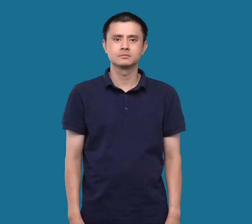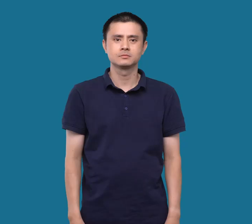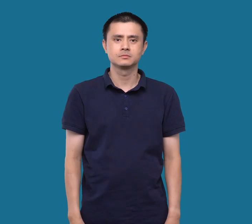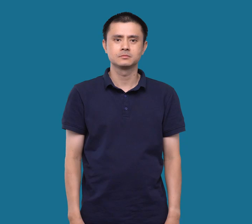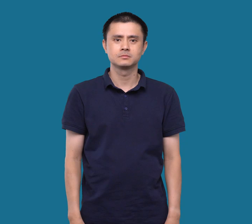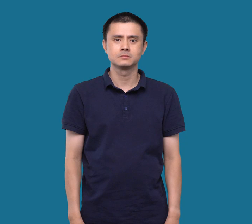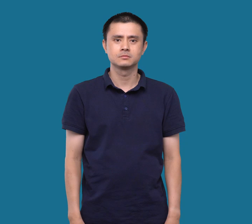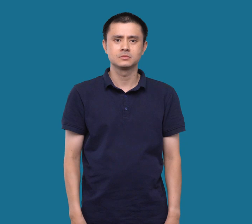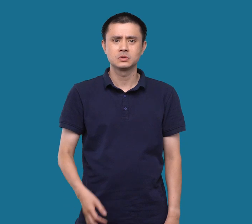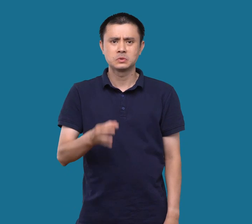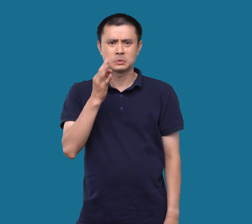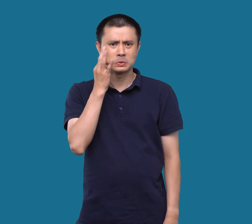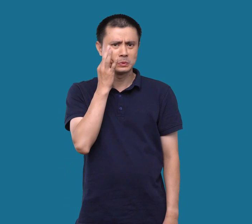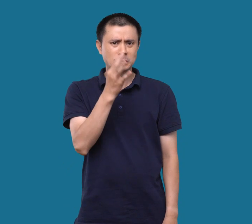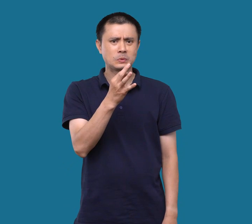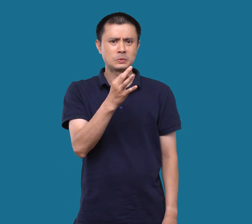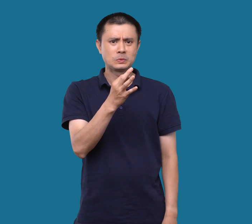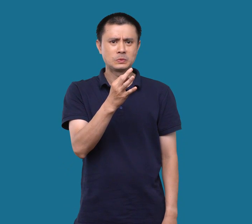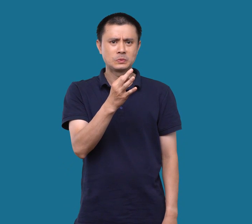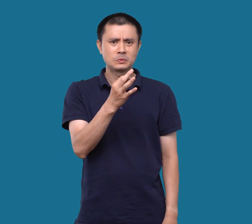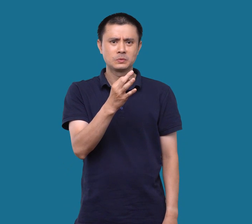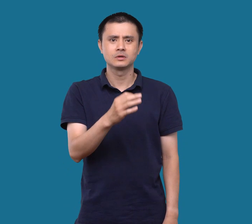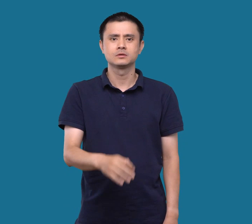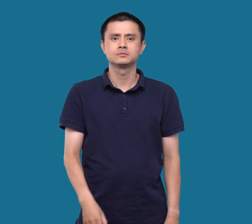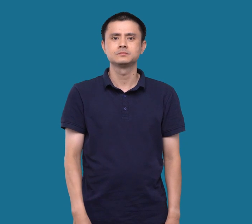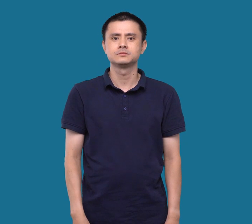nguy hiểm